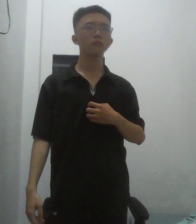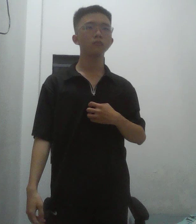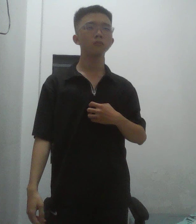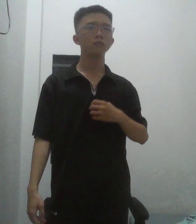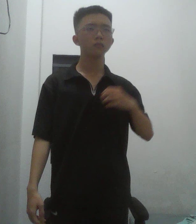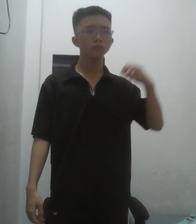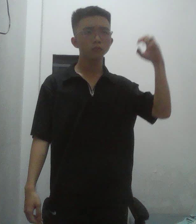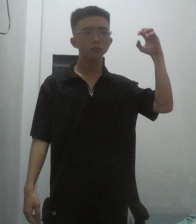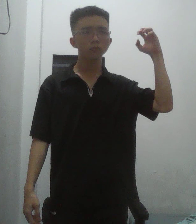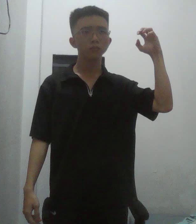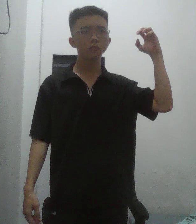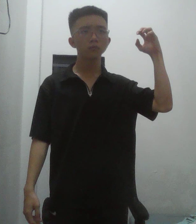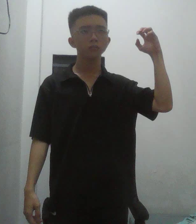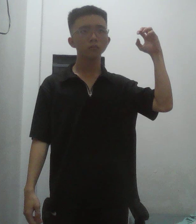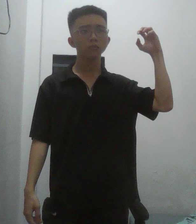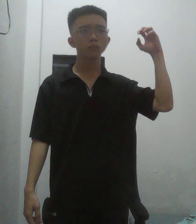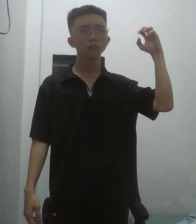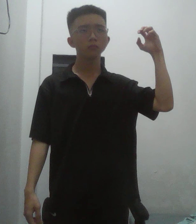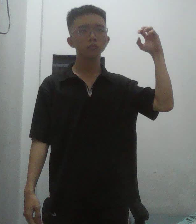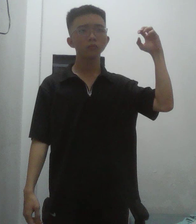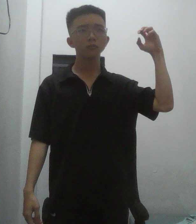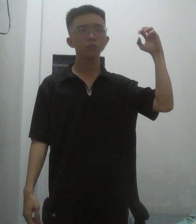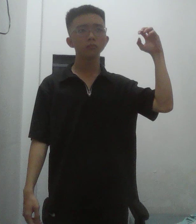tuc gian